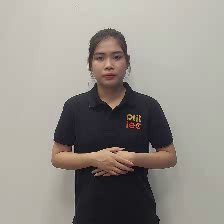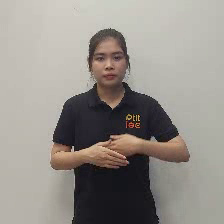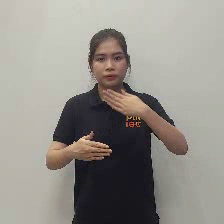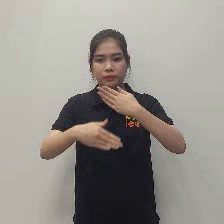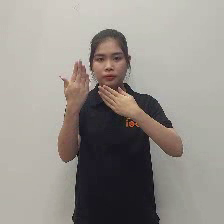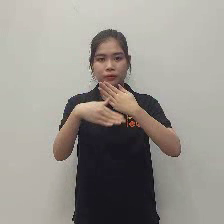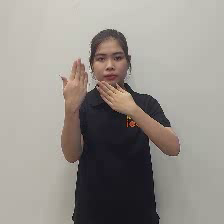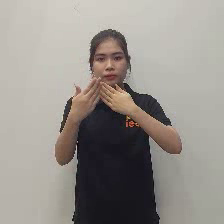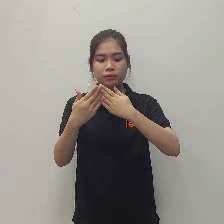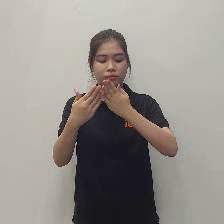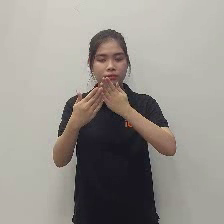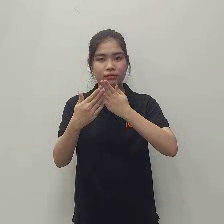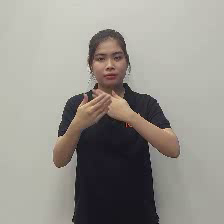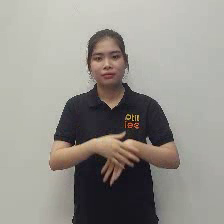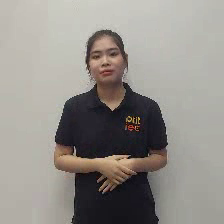Dễ